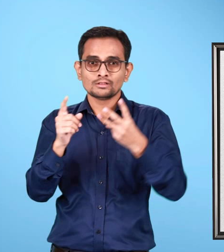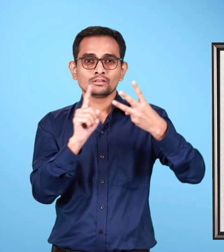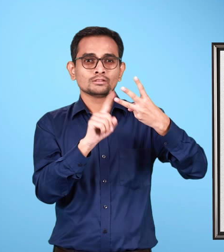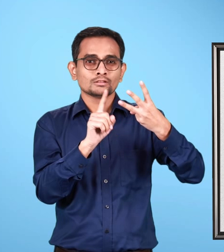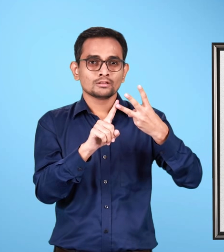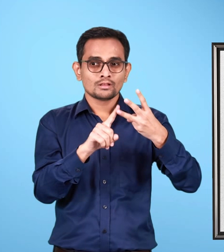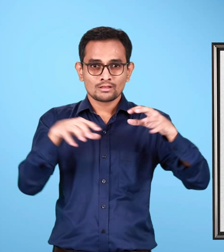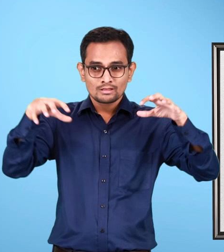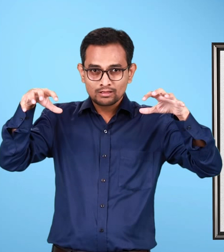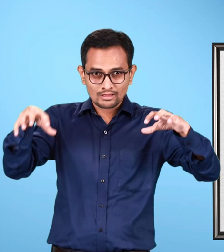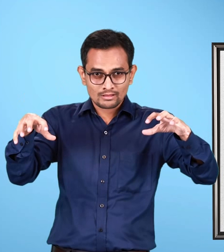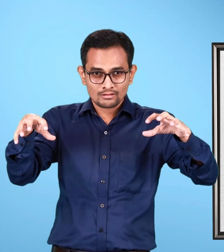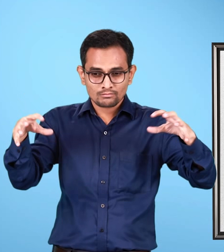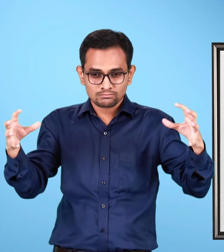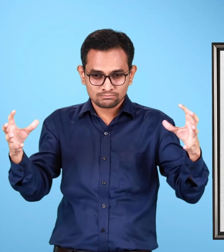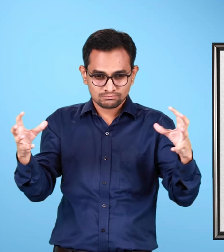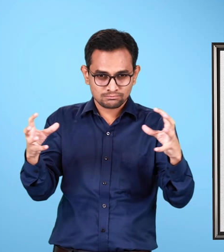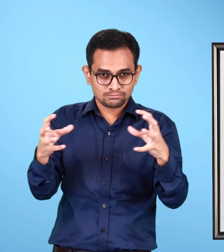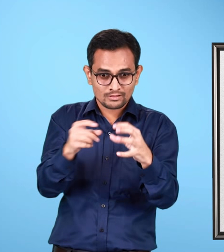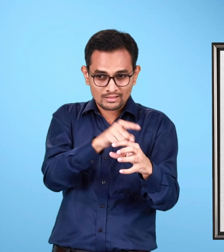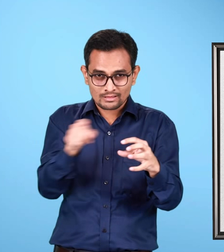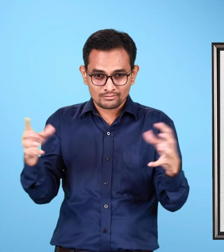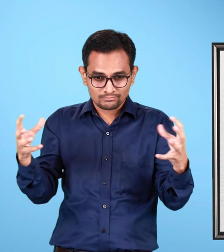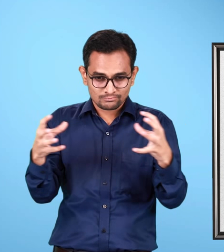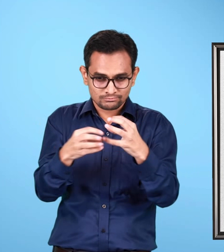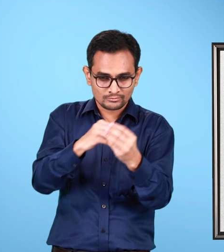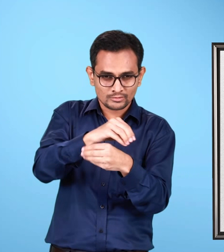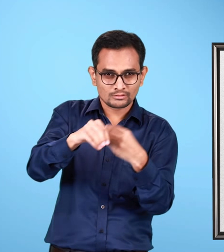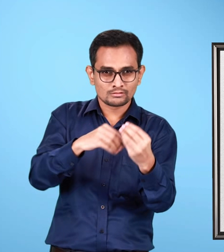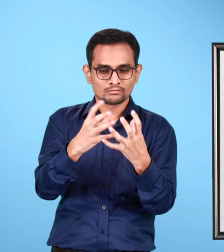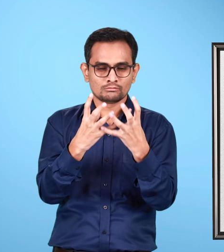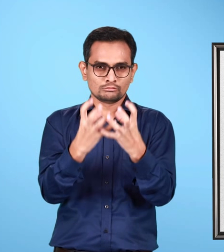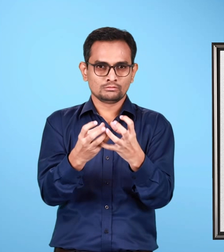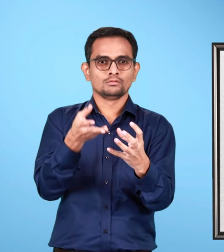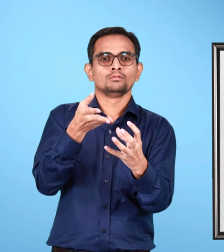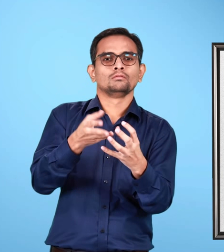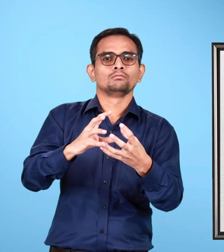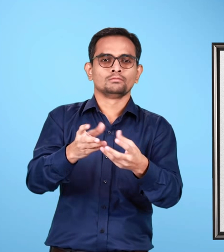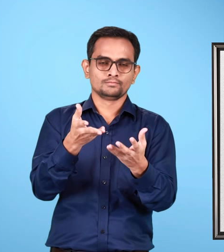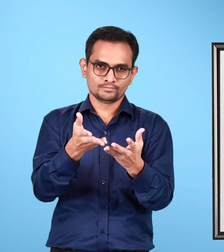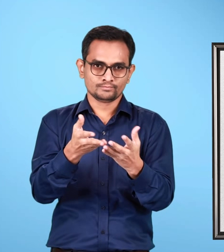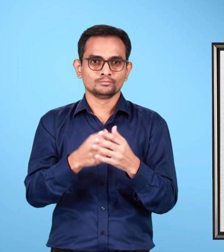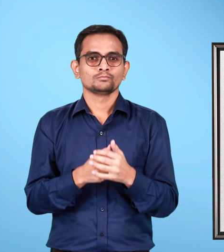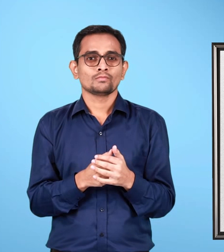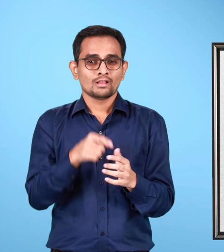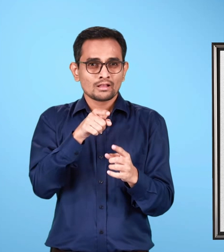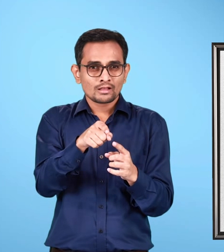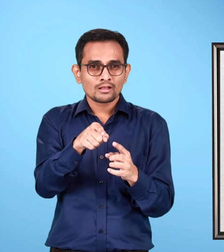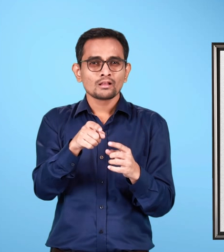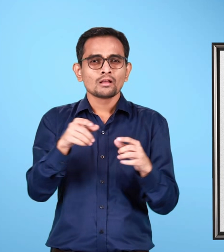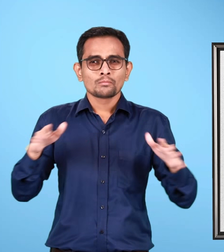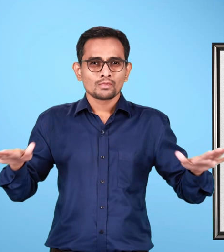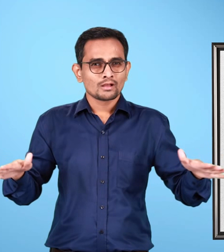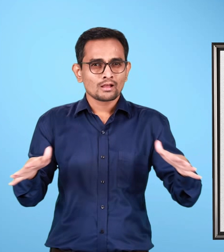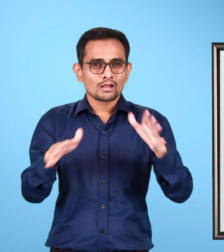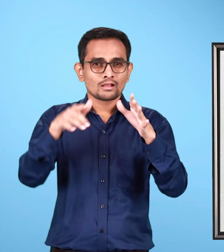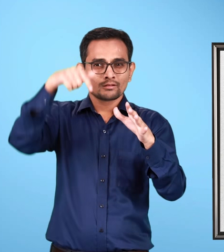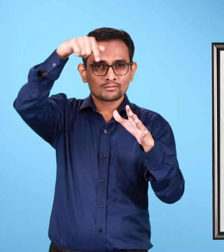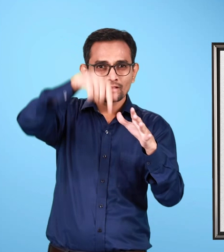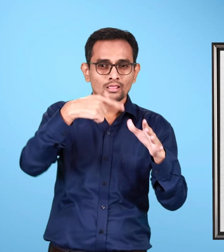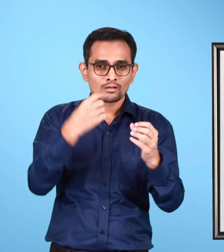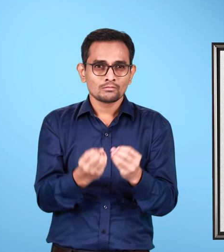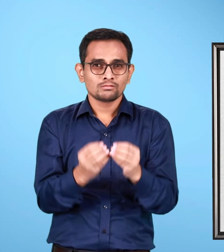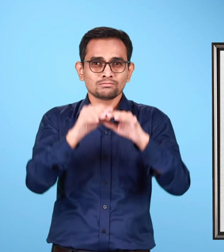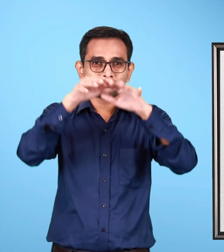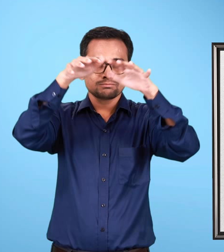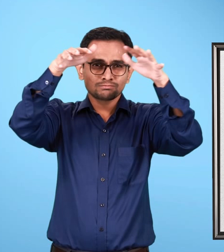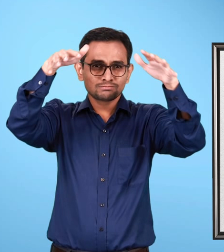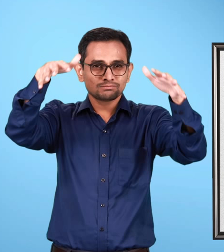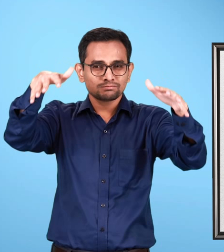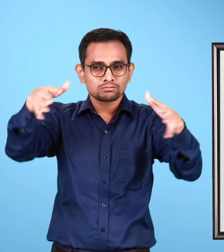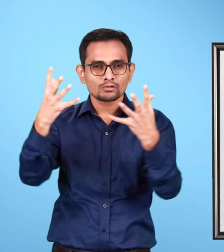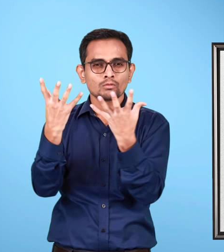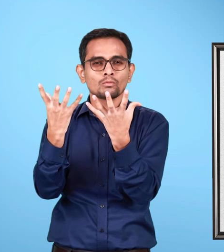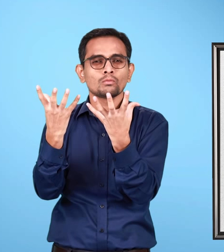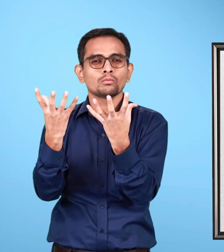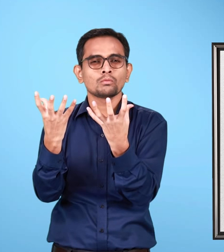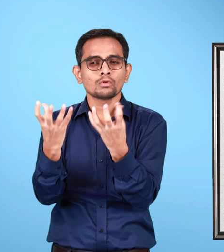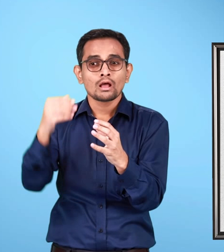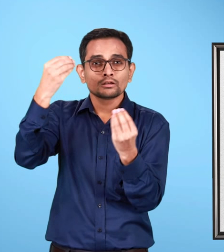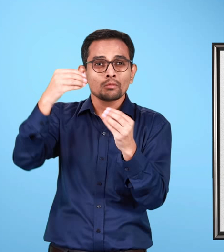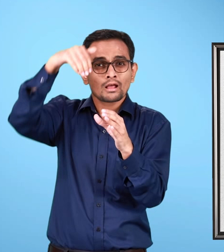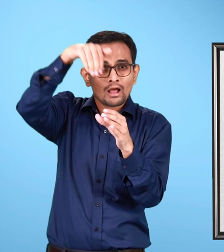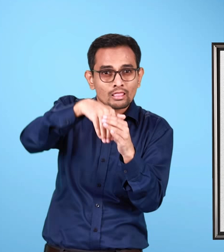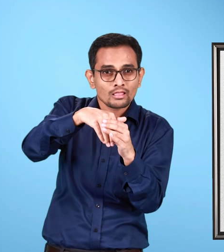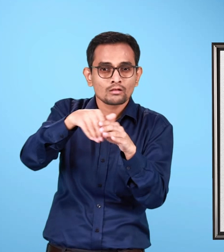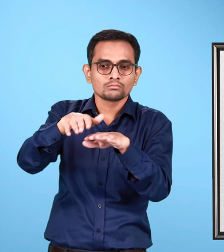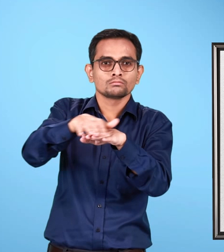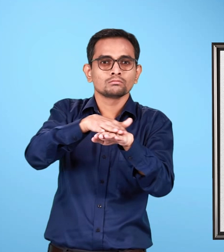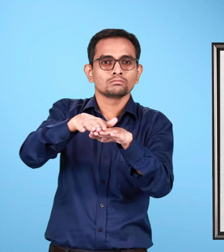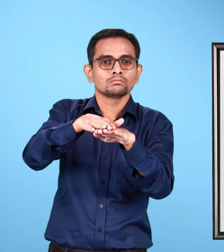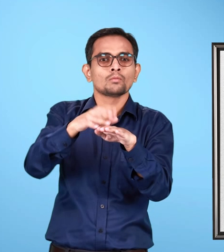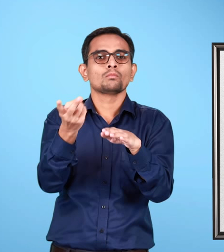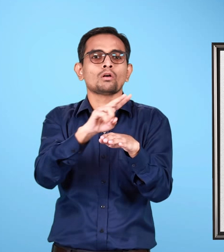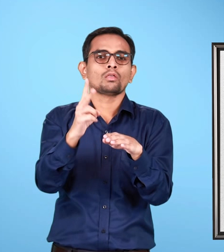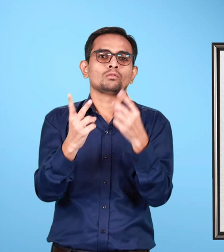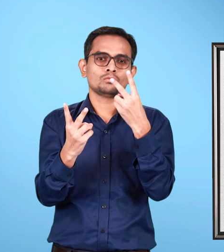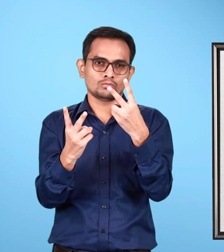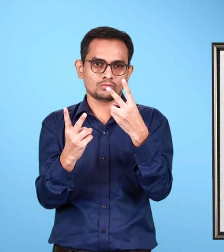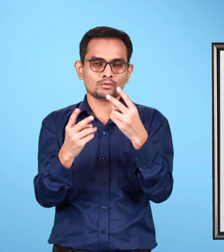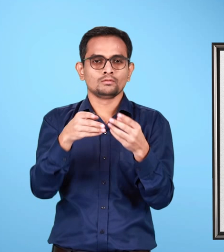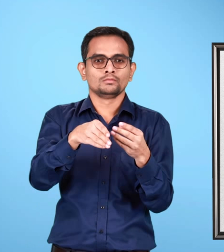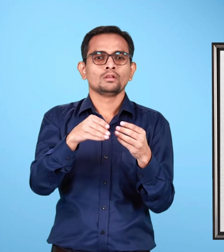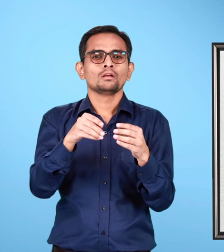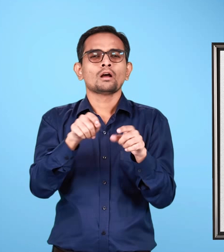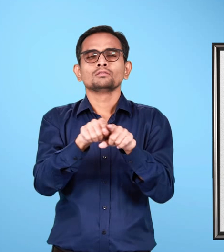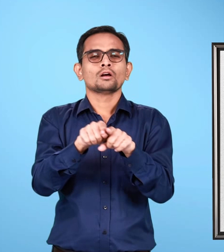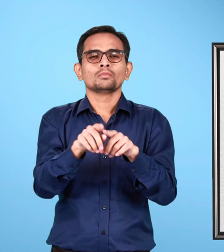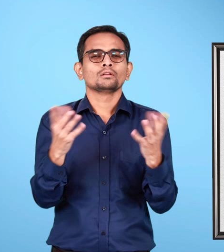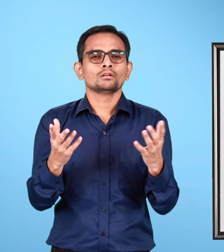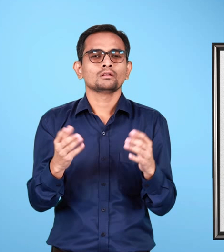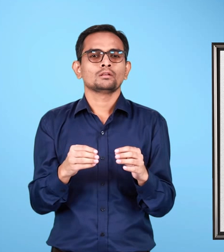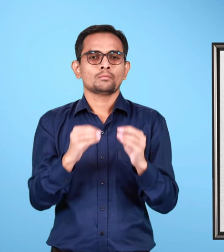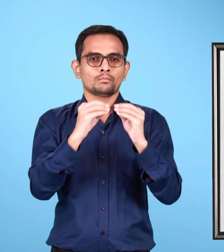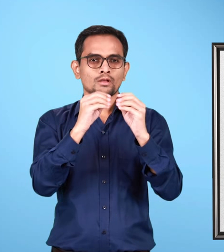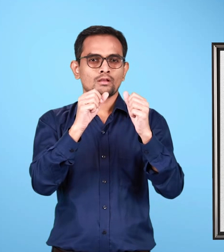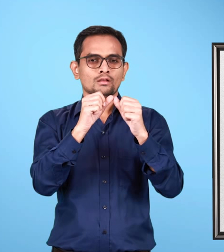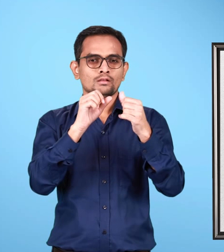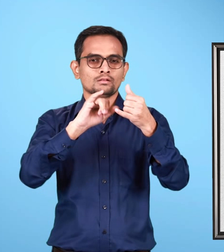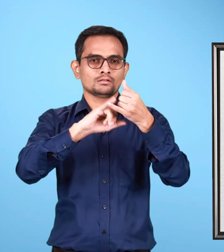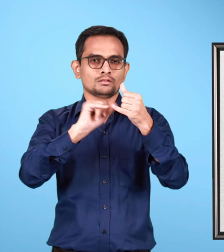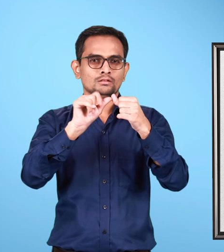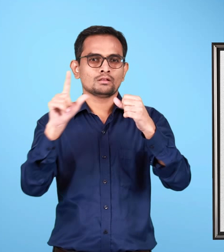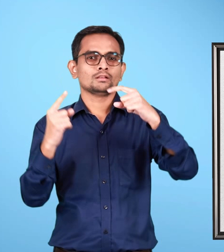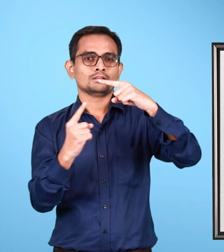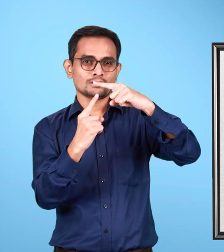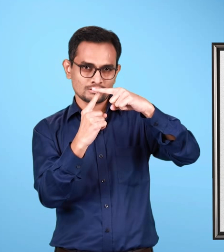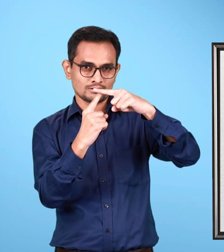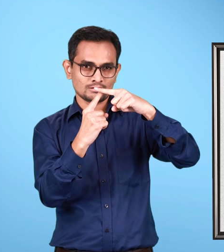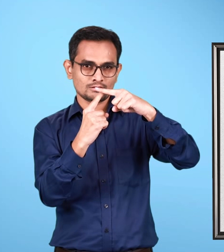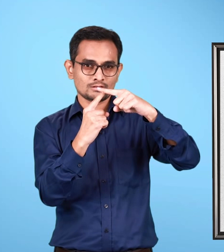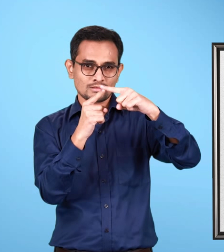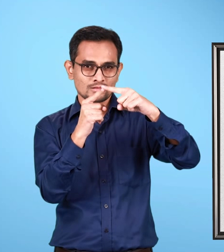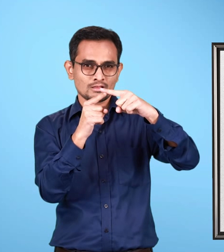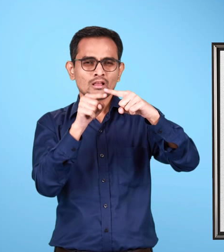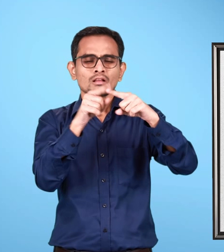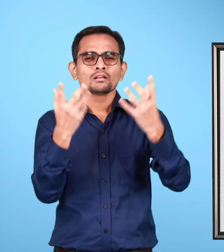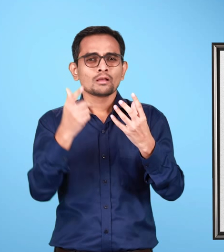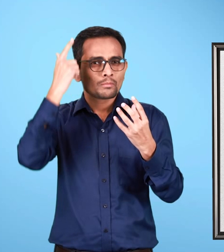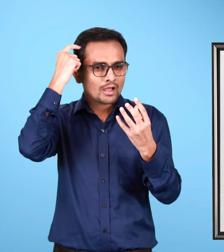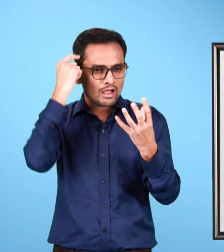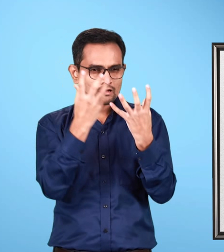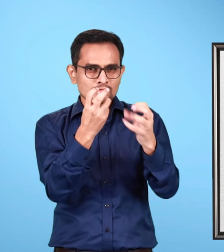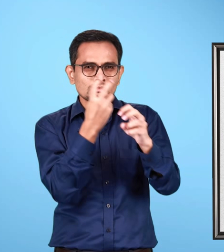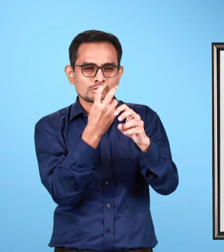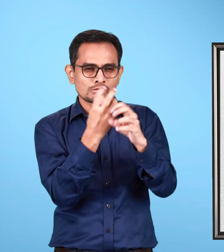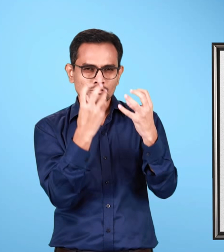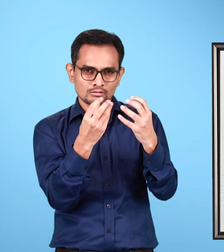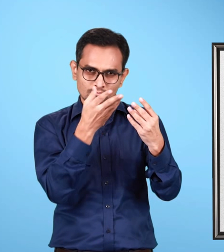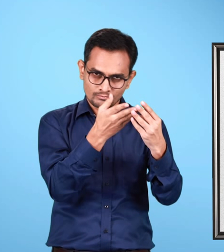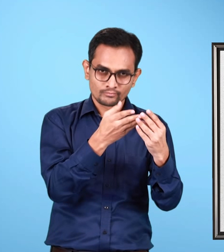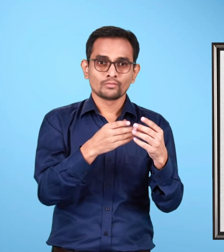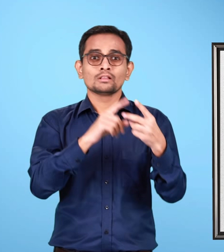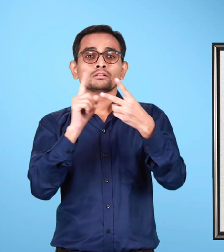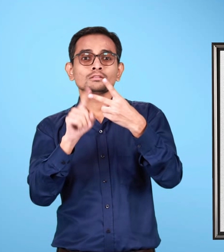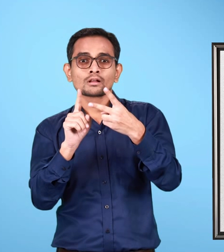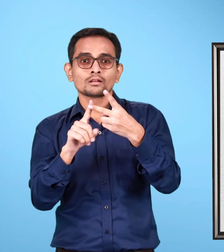and metamorphic rocks. Igneous rocks are formed when molten magma cools and solidifies. This can happen on the earth’s surface or below it. For example, basalt and granite are